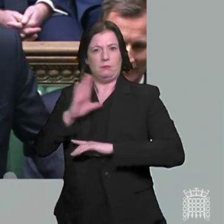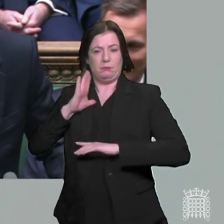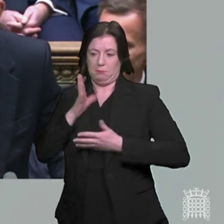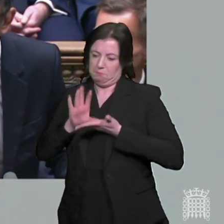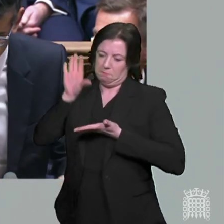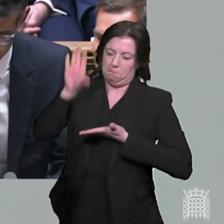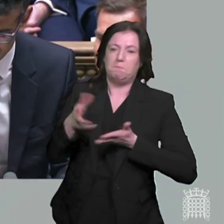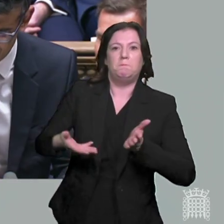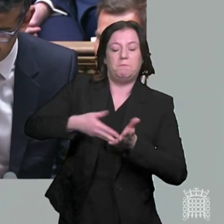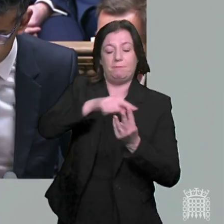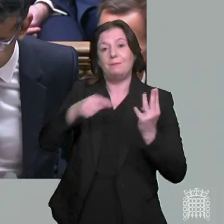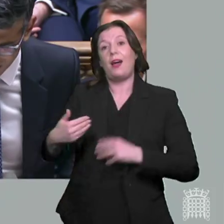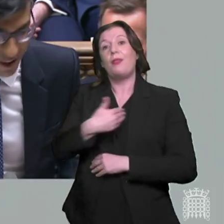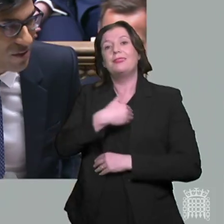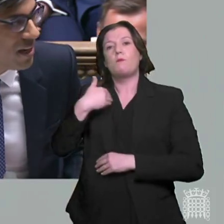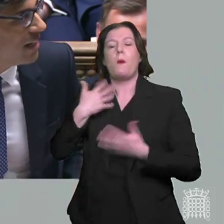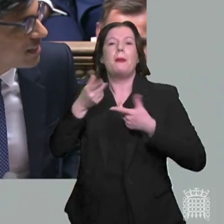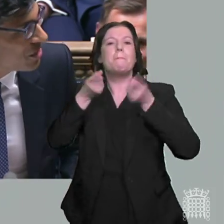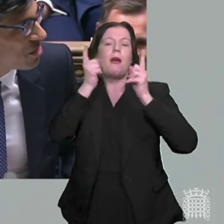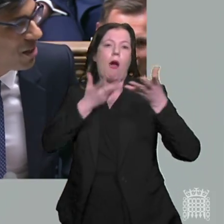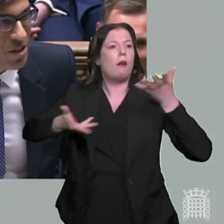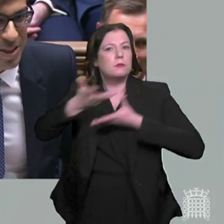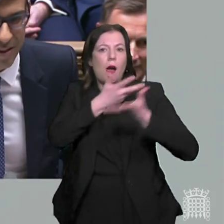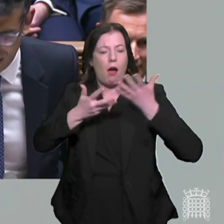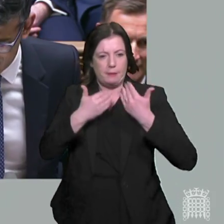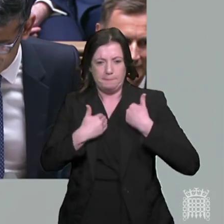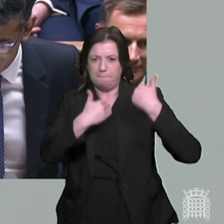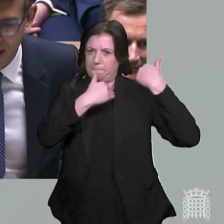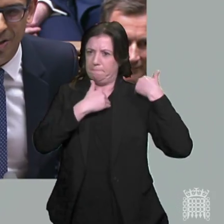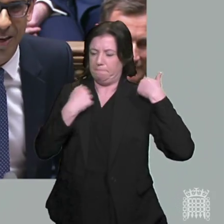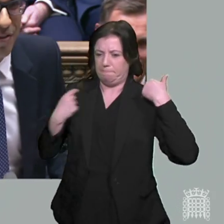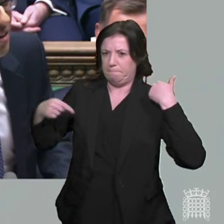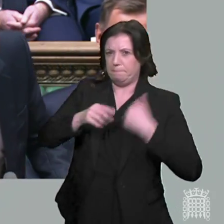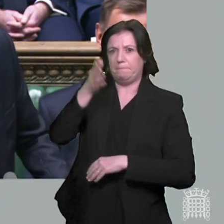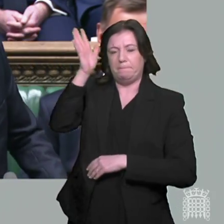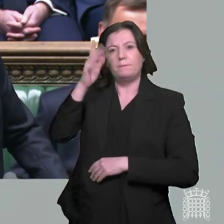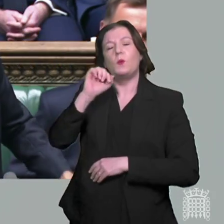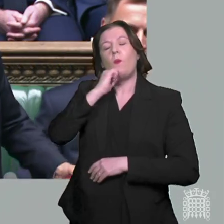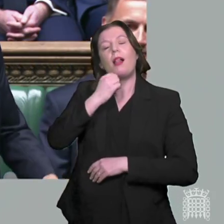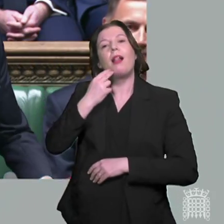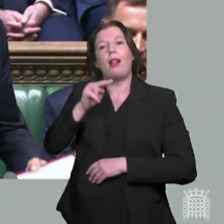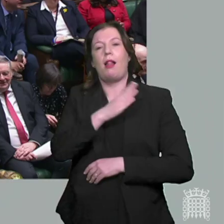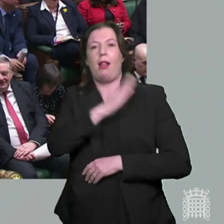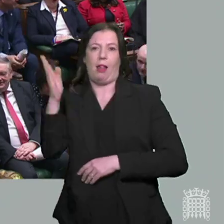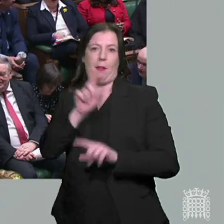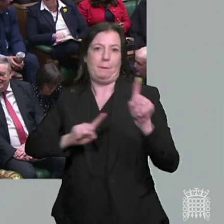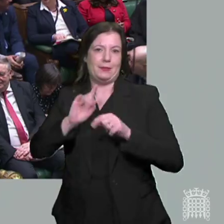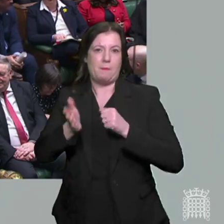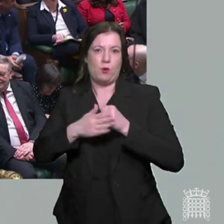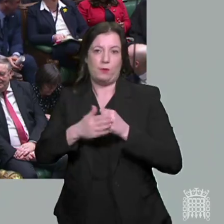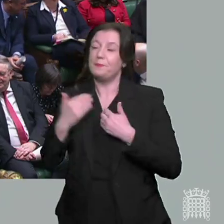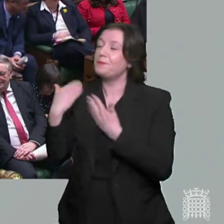This morning, I had meetings with ministerial colleagues and others, and in addition to my duties in this House, I shall have further such meetings later today.